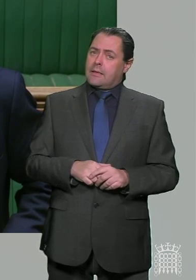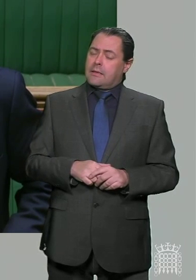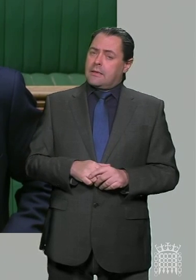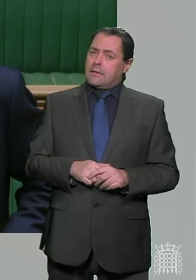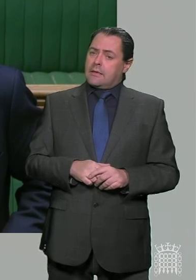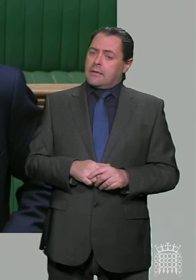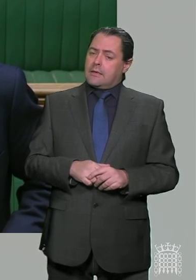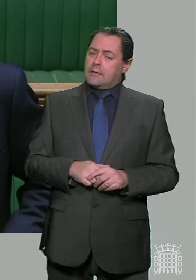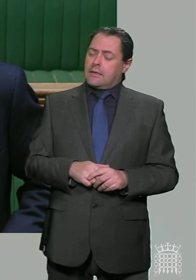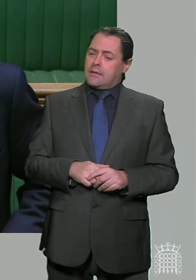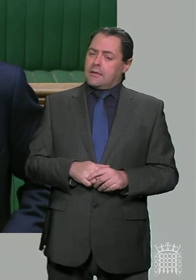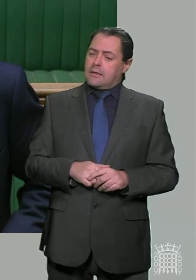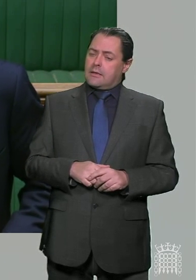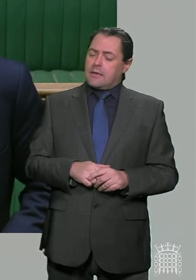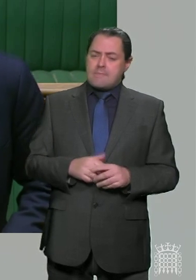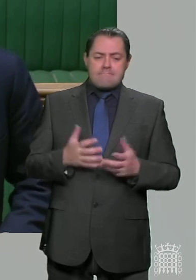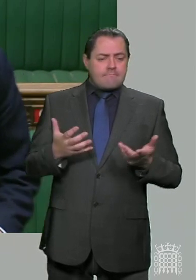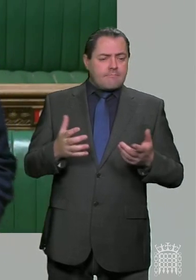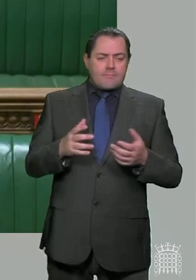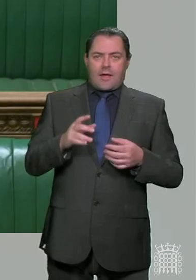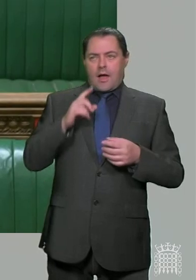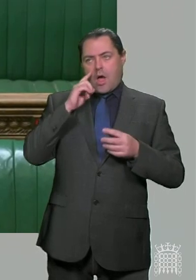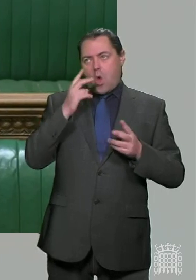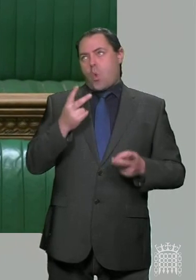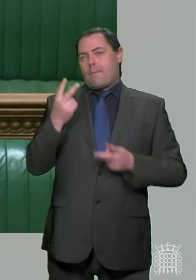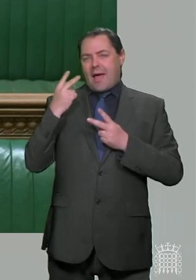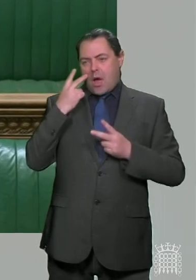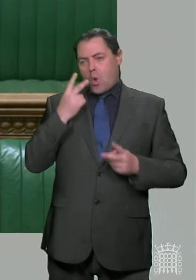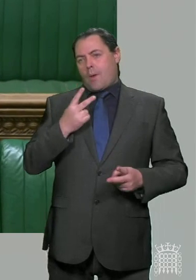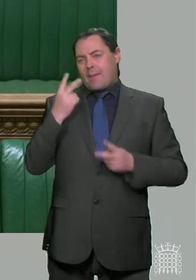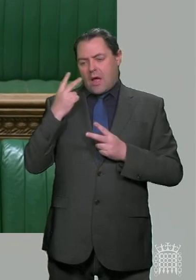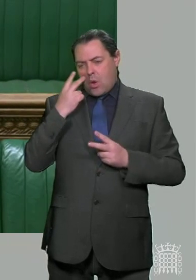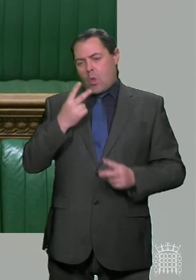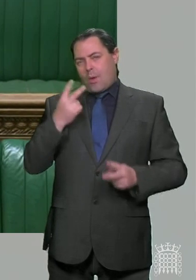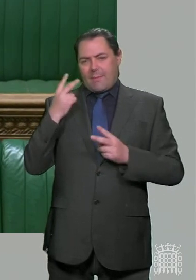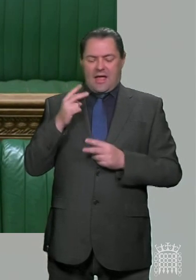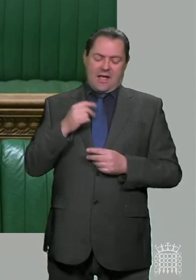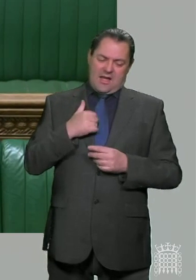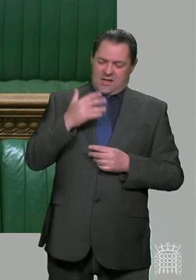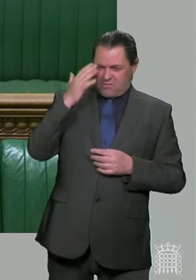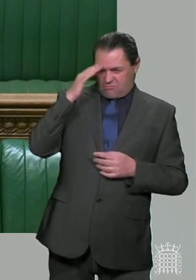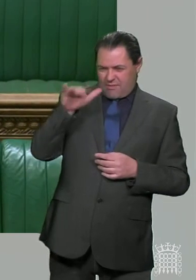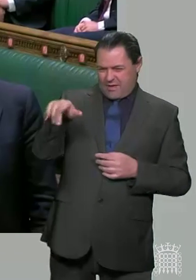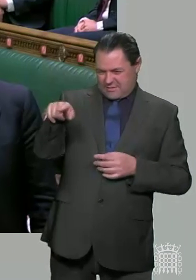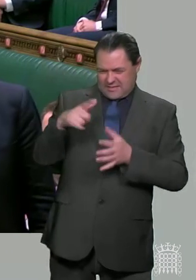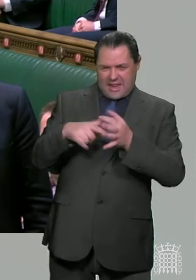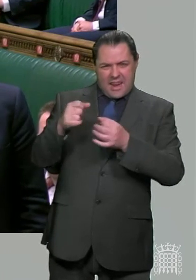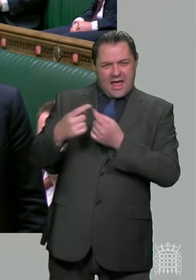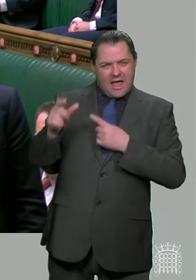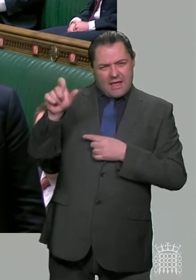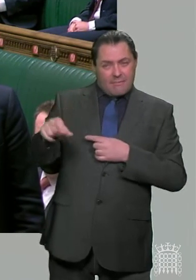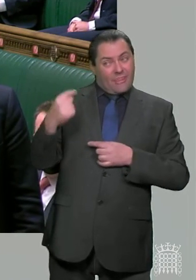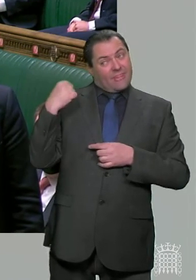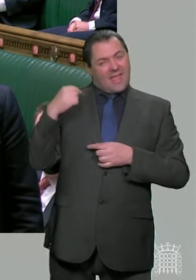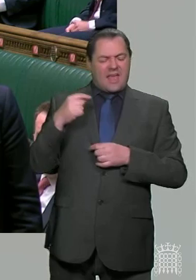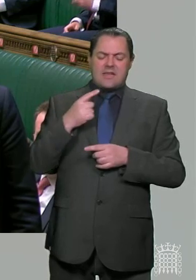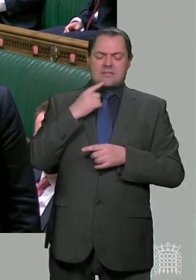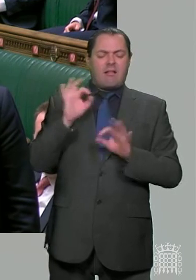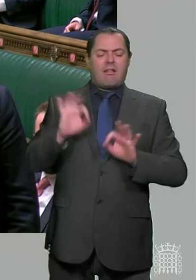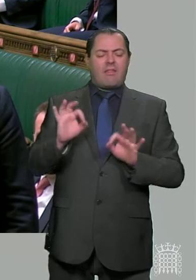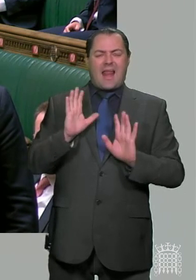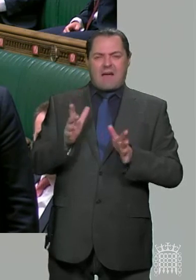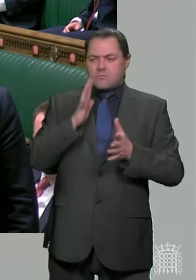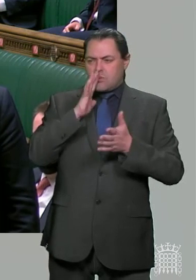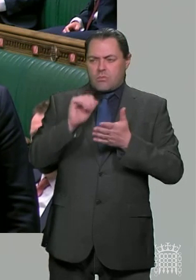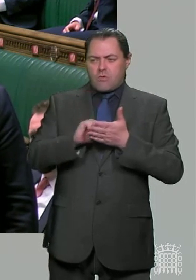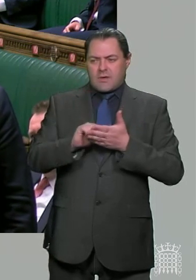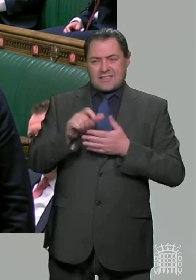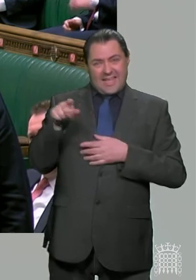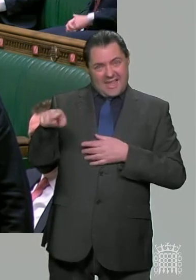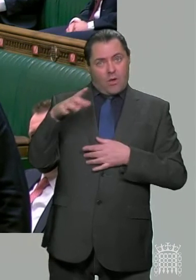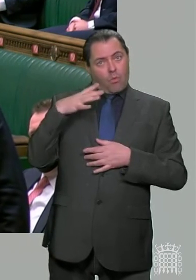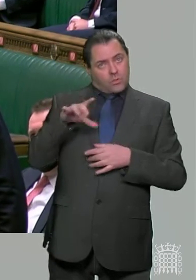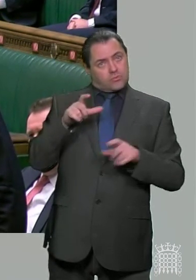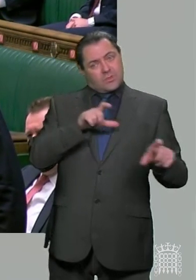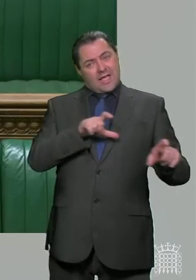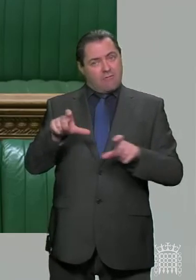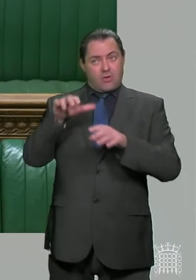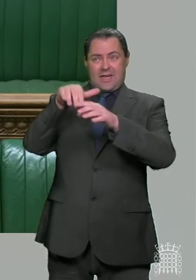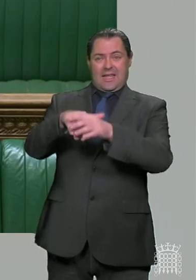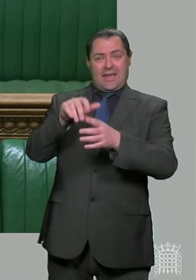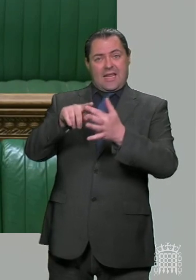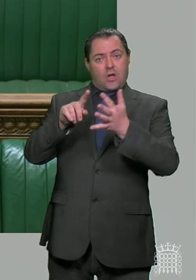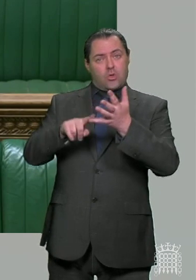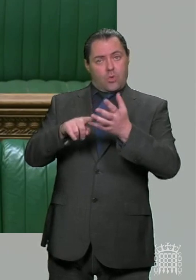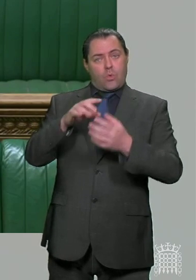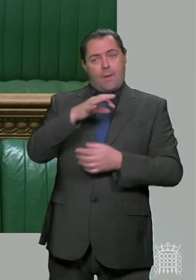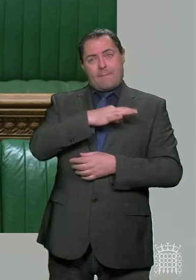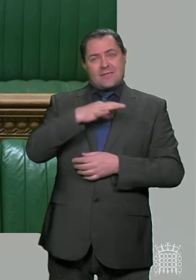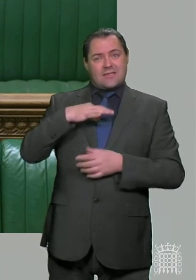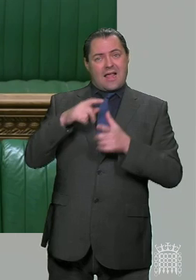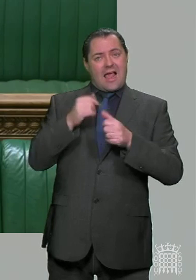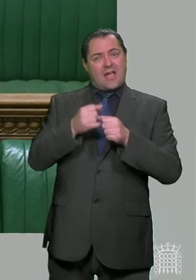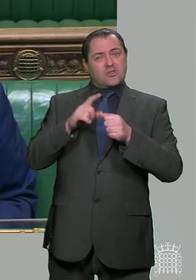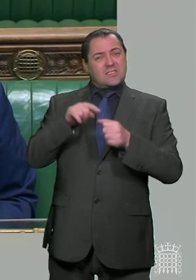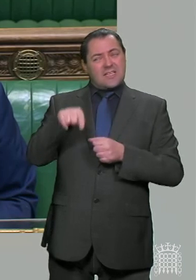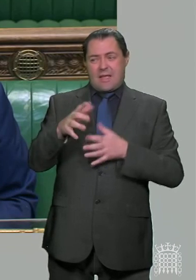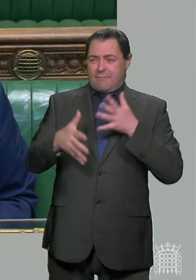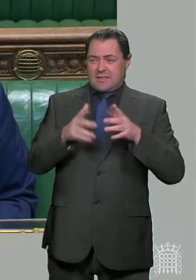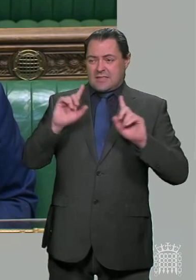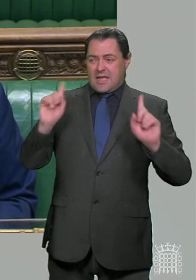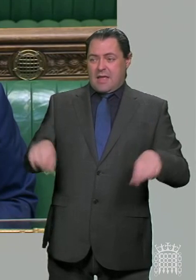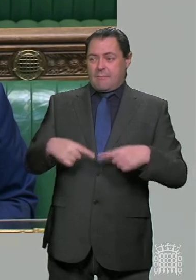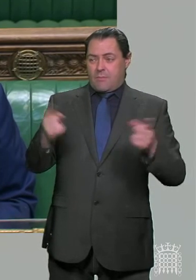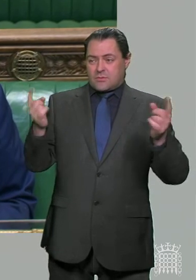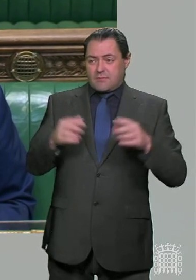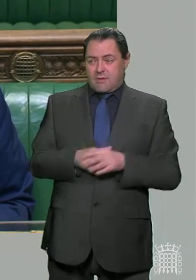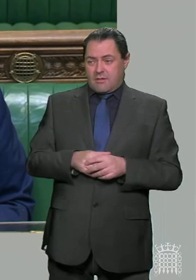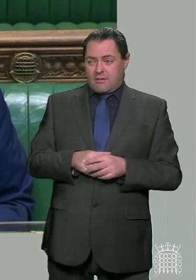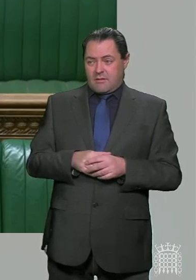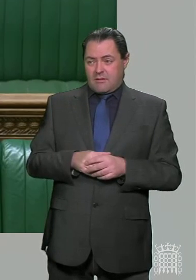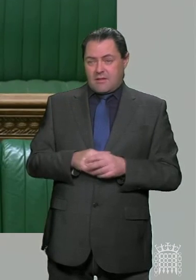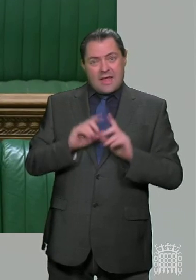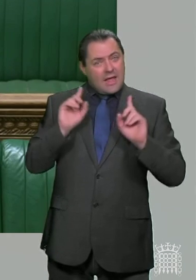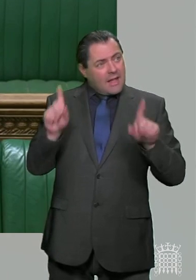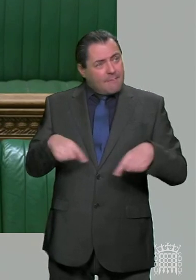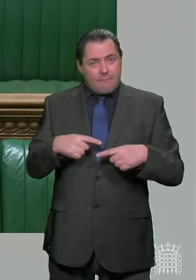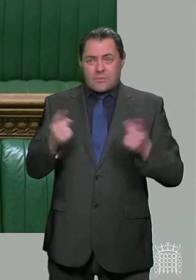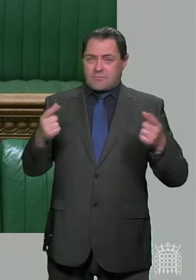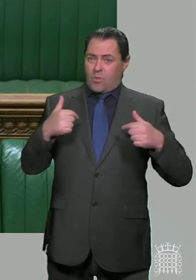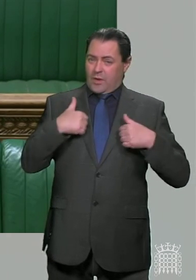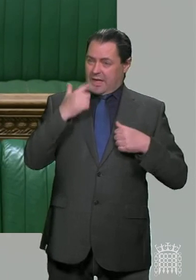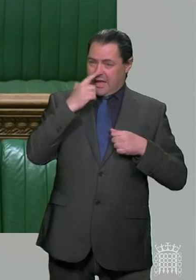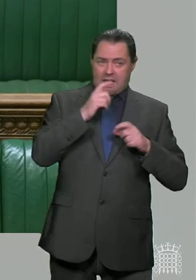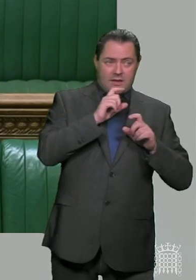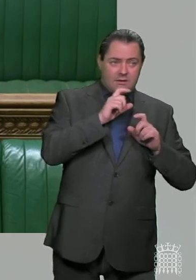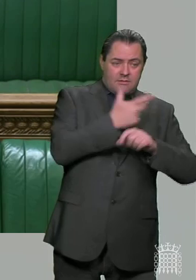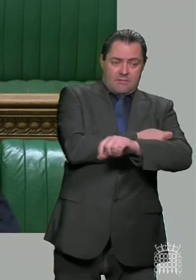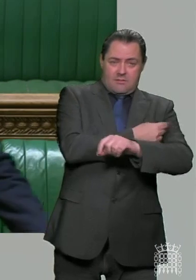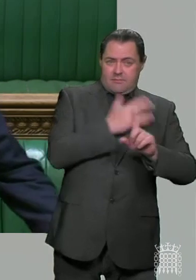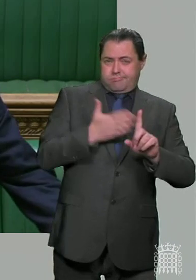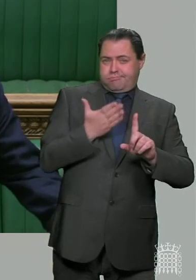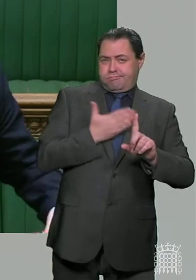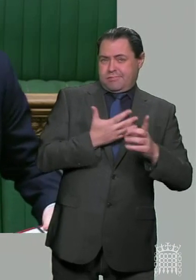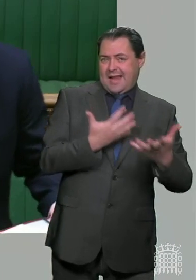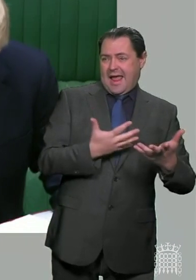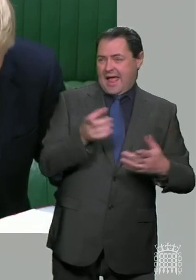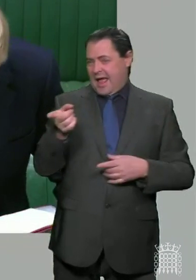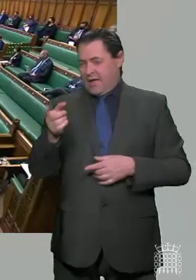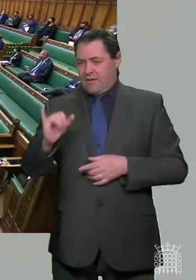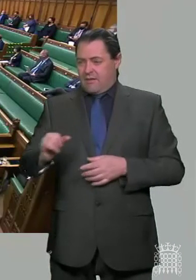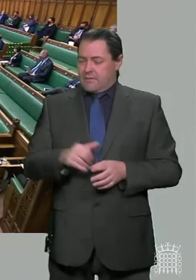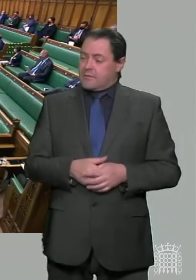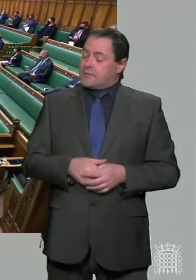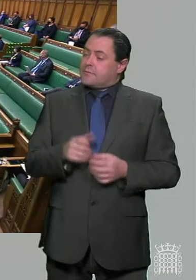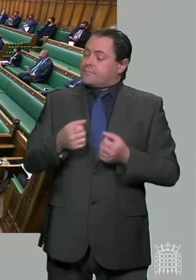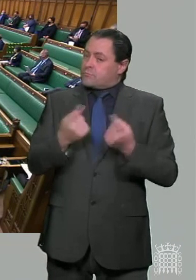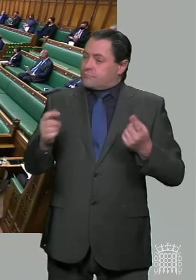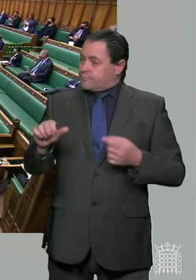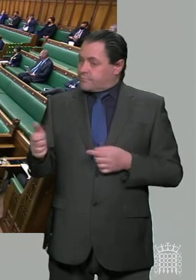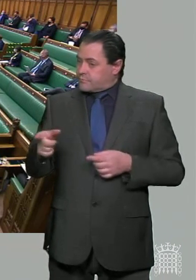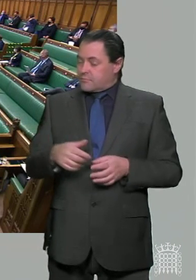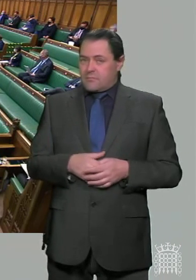When it comes to hindsight, I just remind him that he actually—he denied this at the time and then had to correct it—voted to stay in the European Medicines Agency, which would have made it impossible for us to do the vaccine roll-out at the pace that we have.